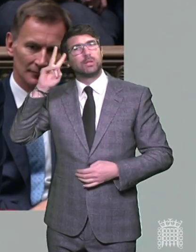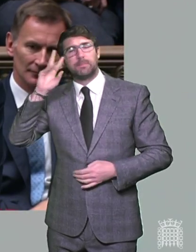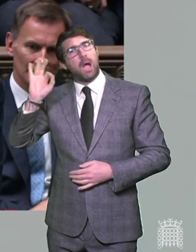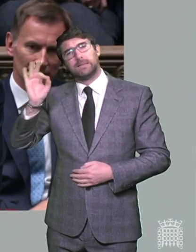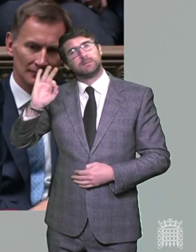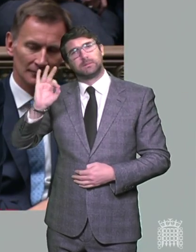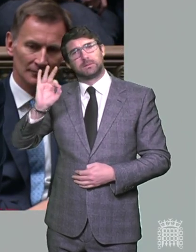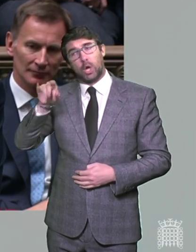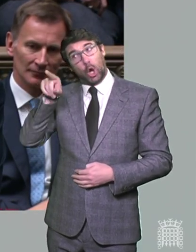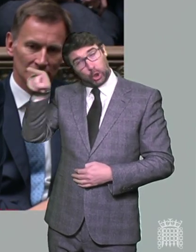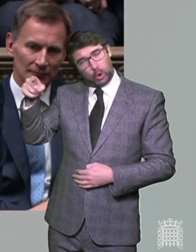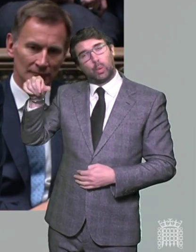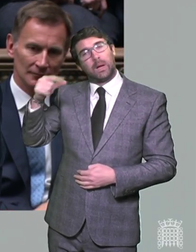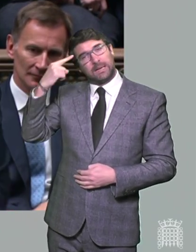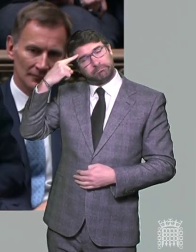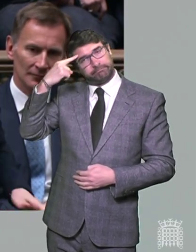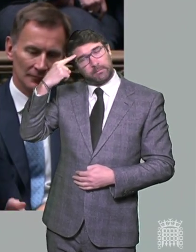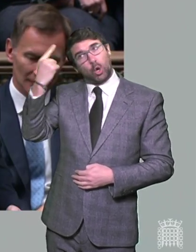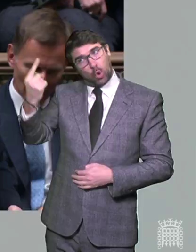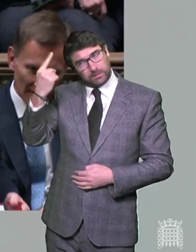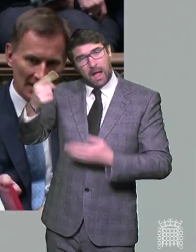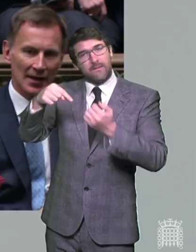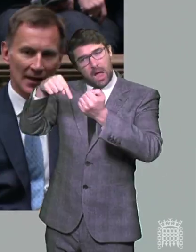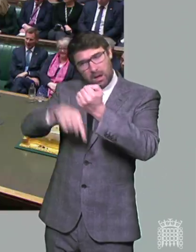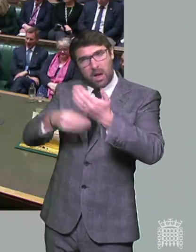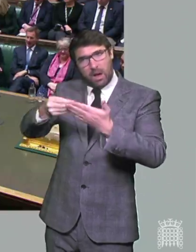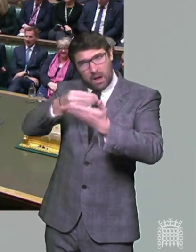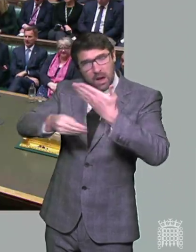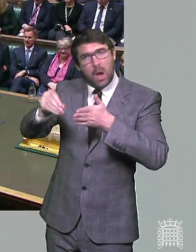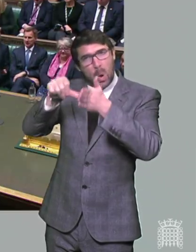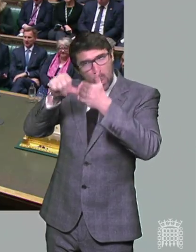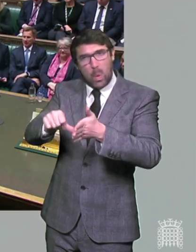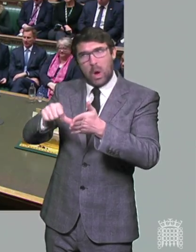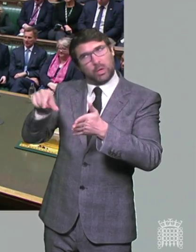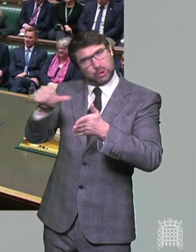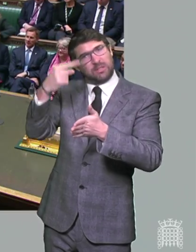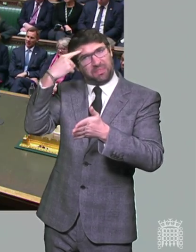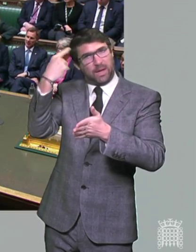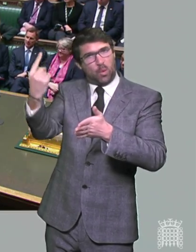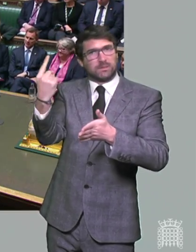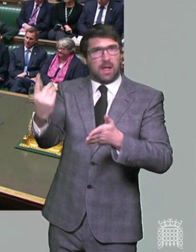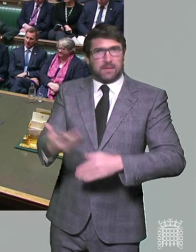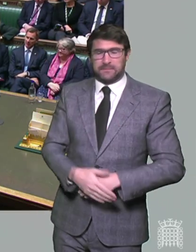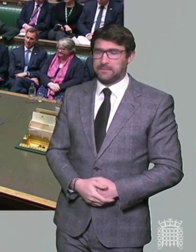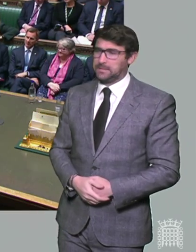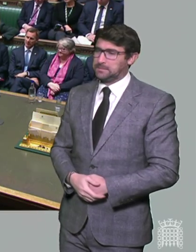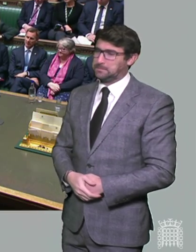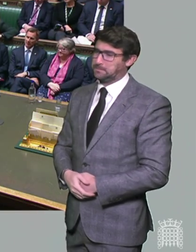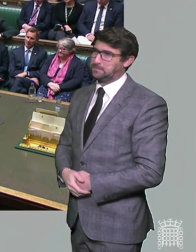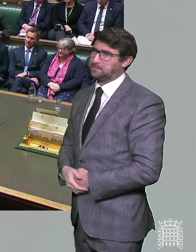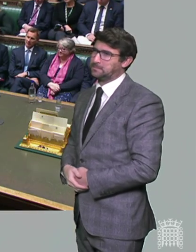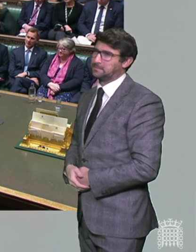He needs to reflect the economic reality in his policies.